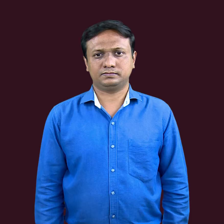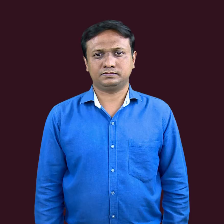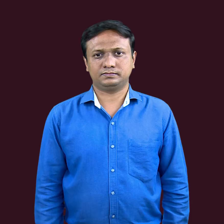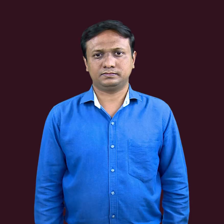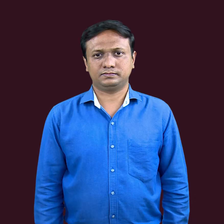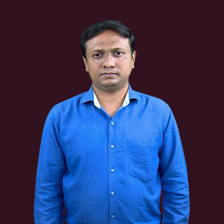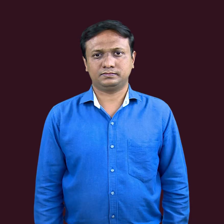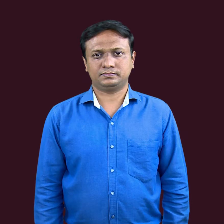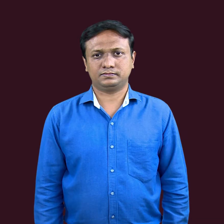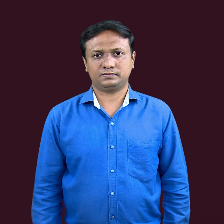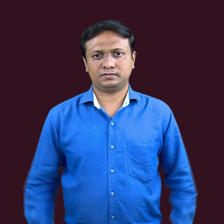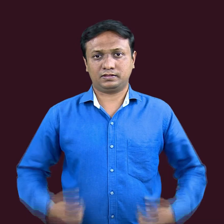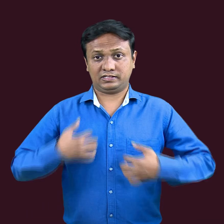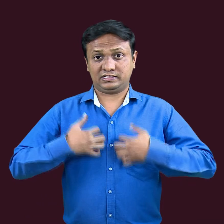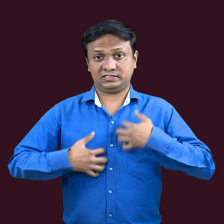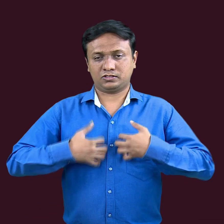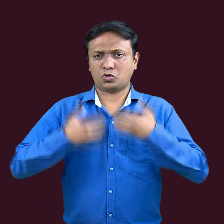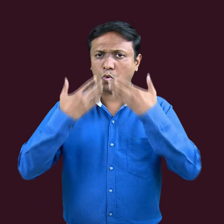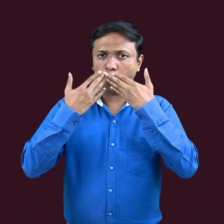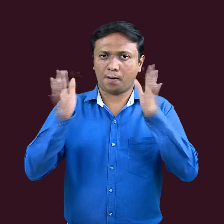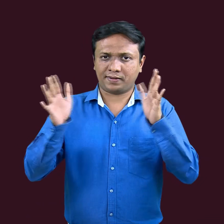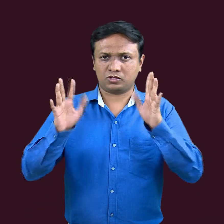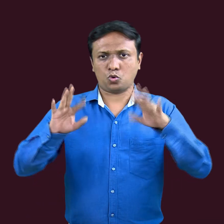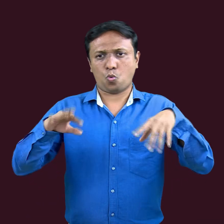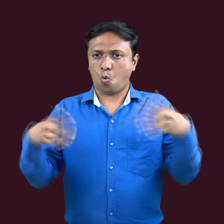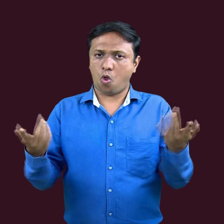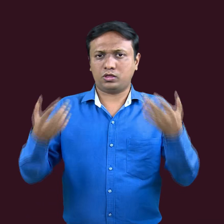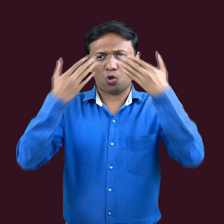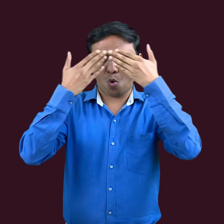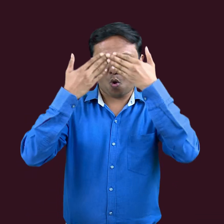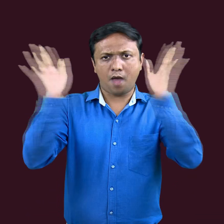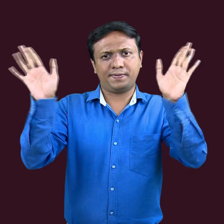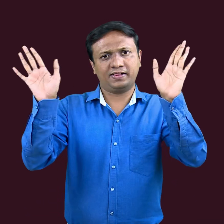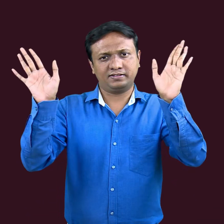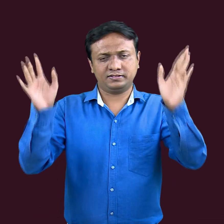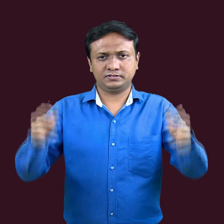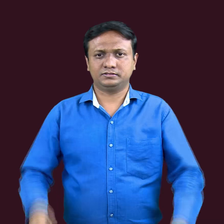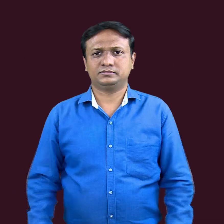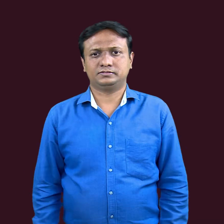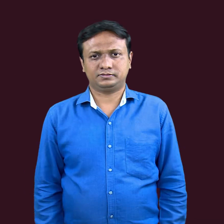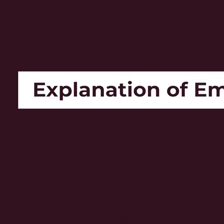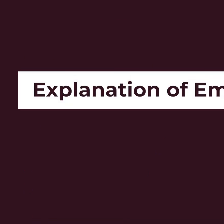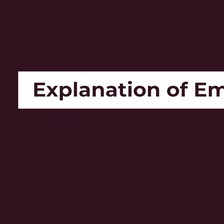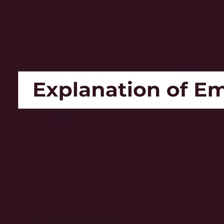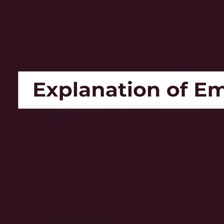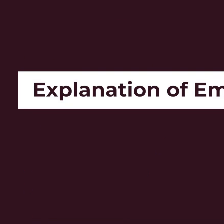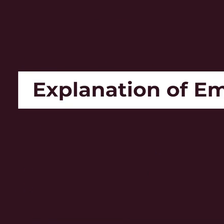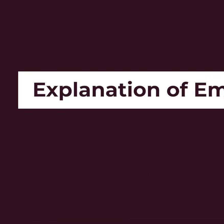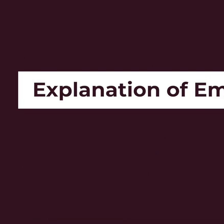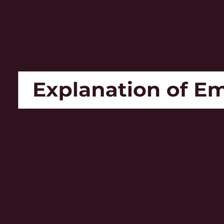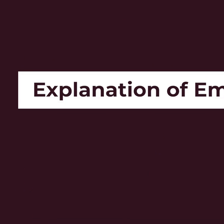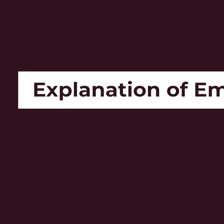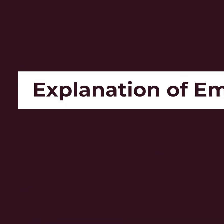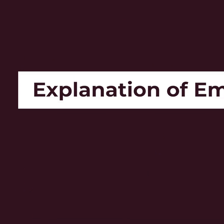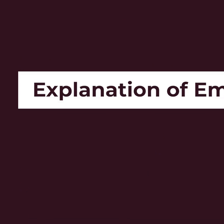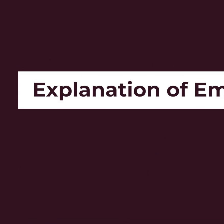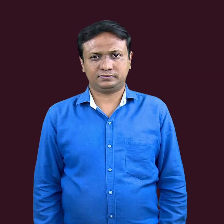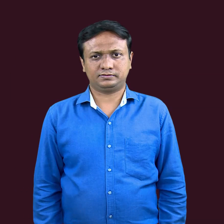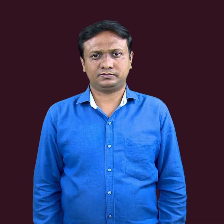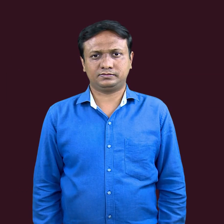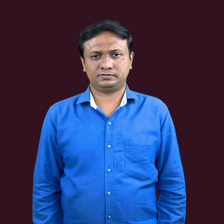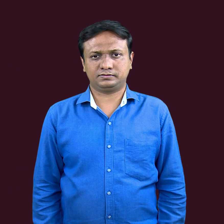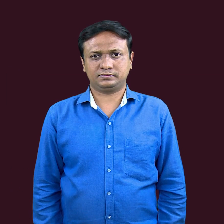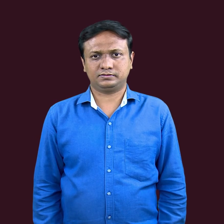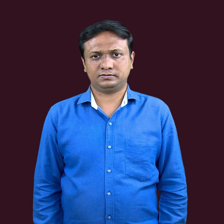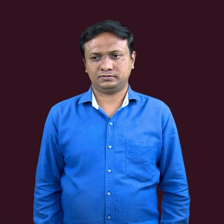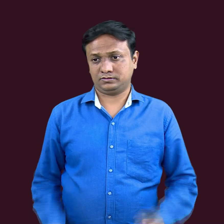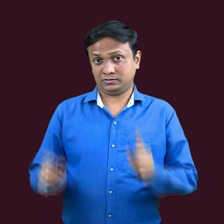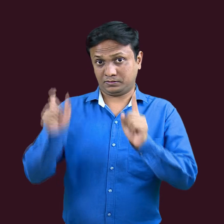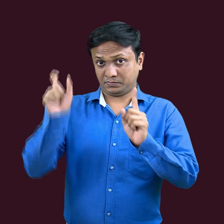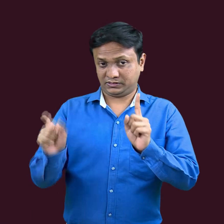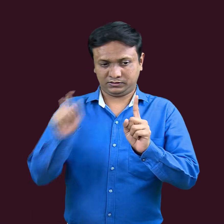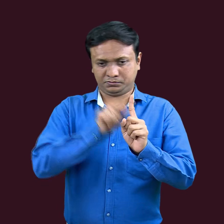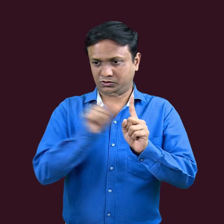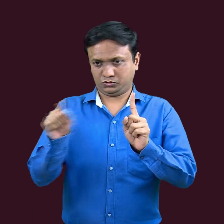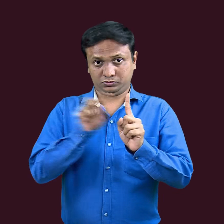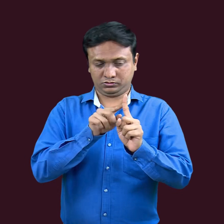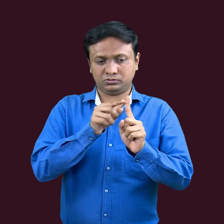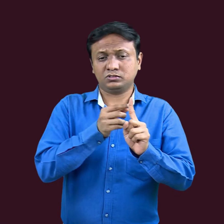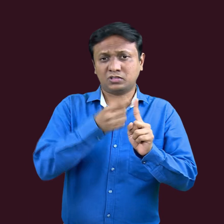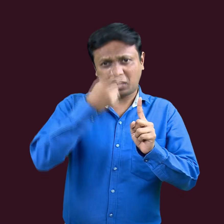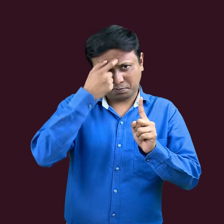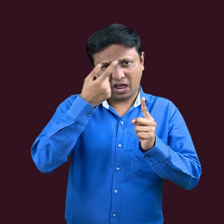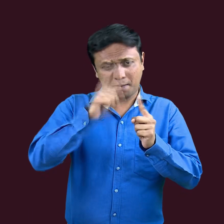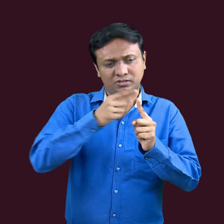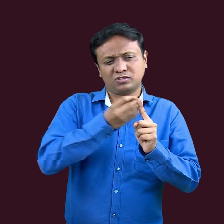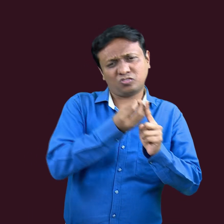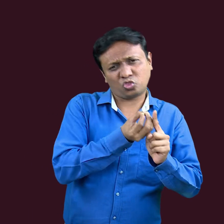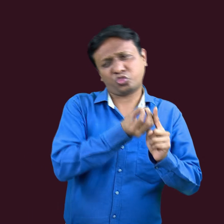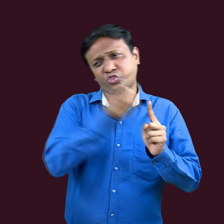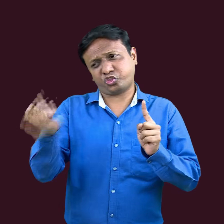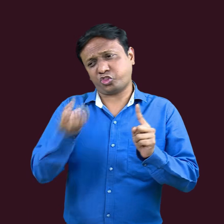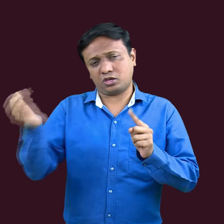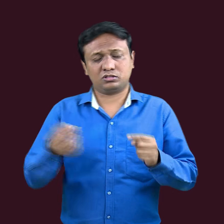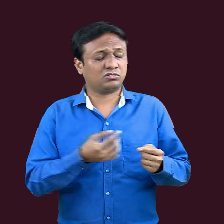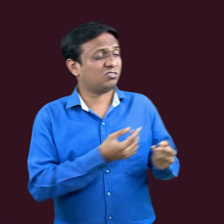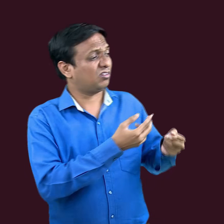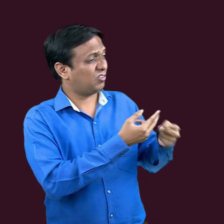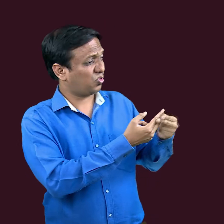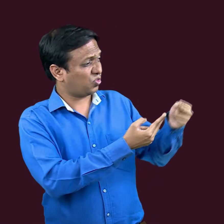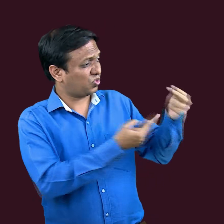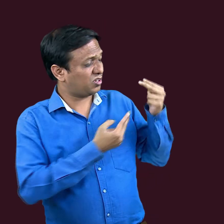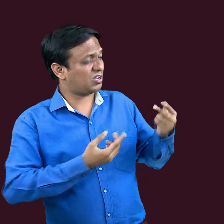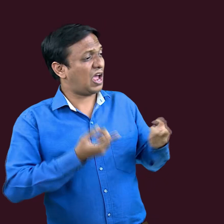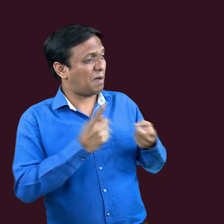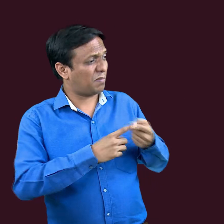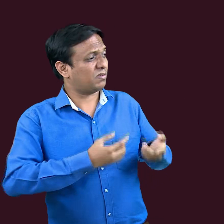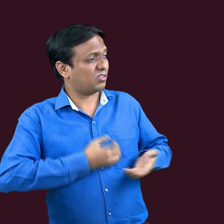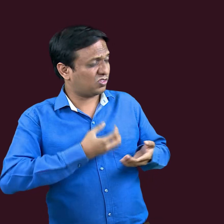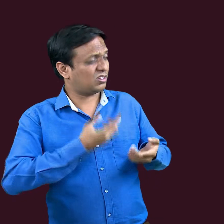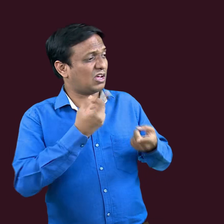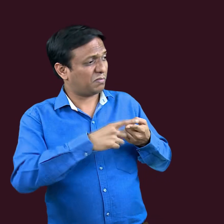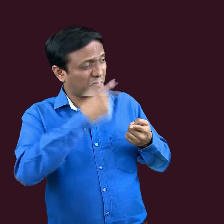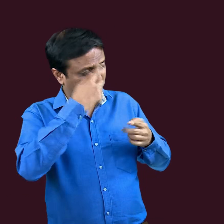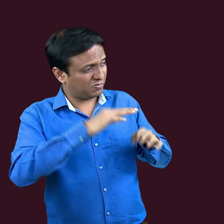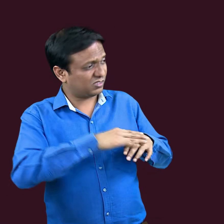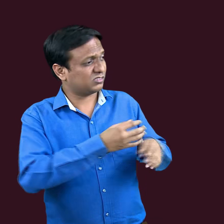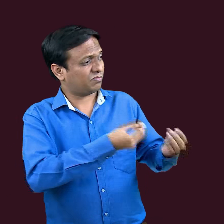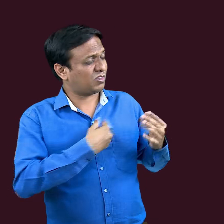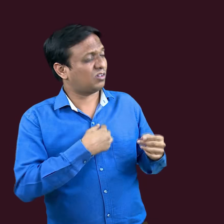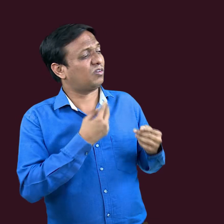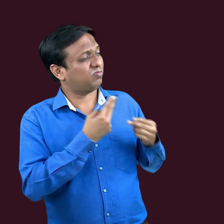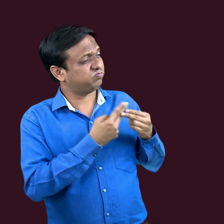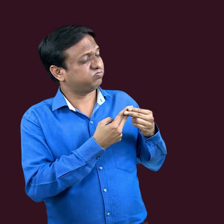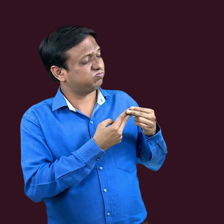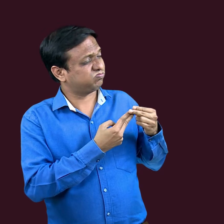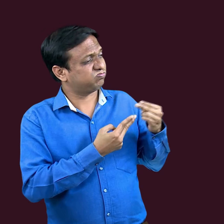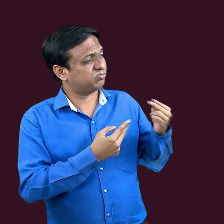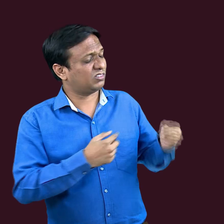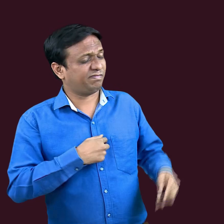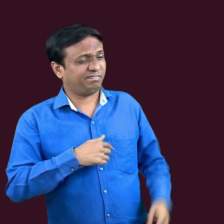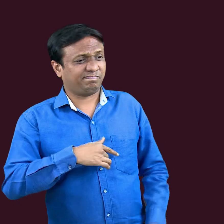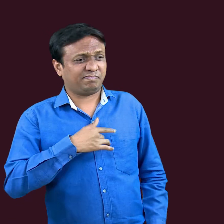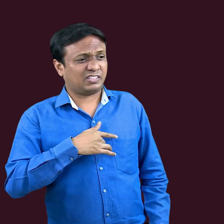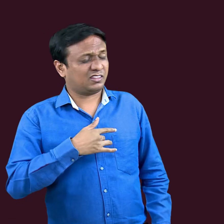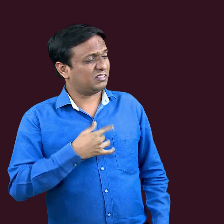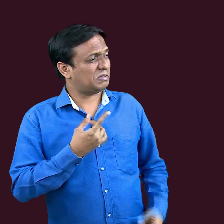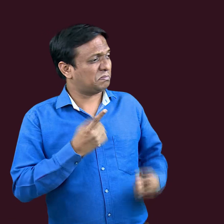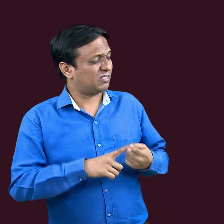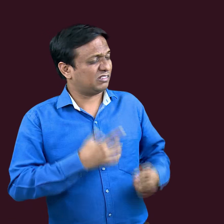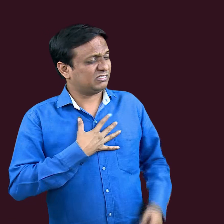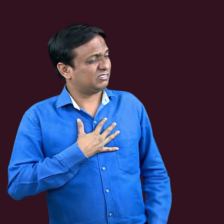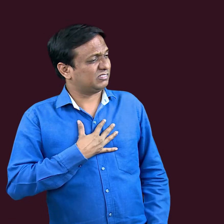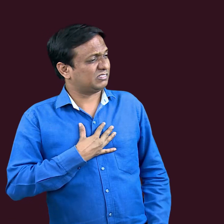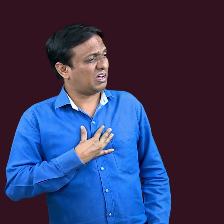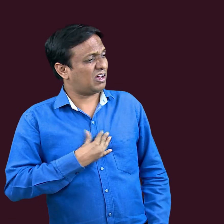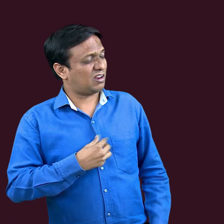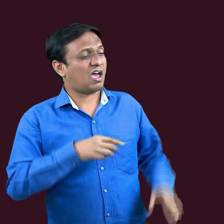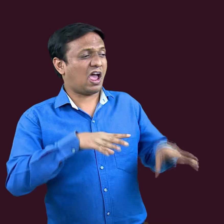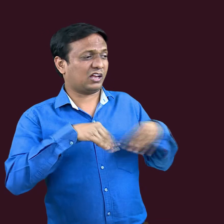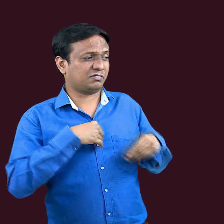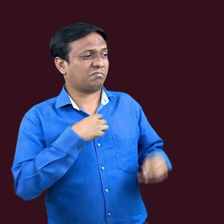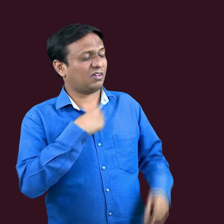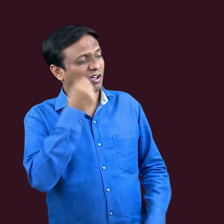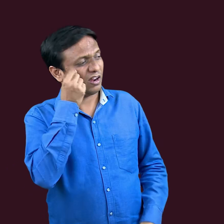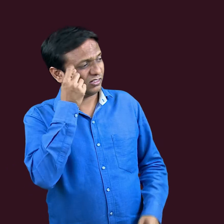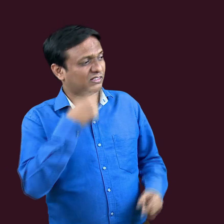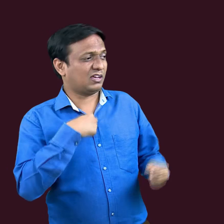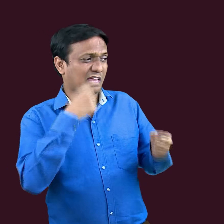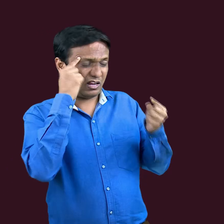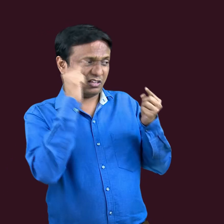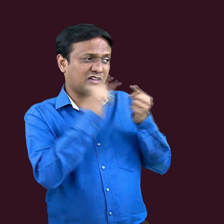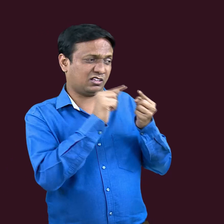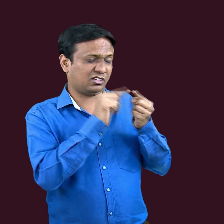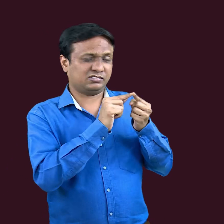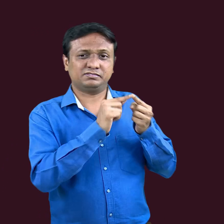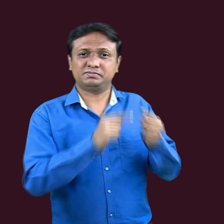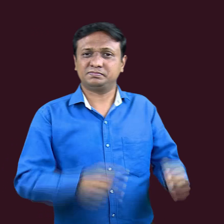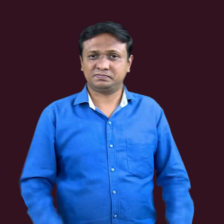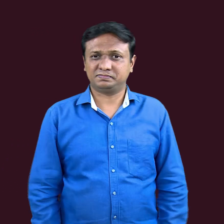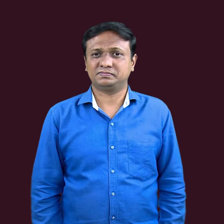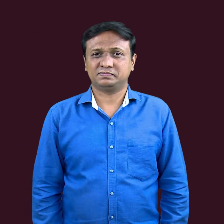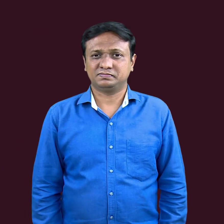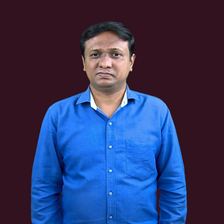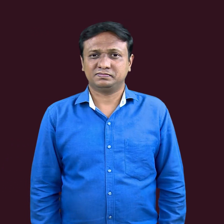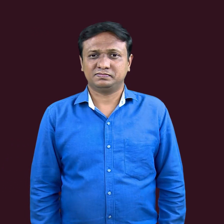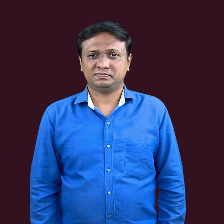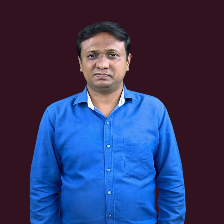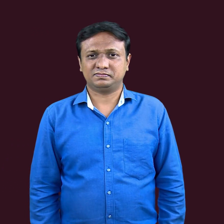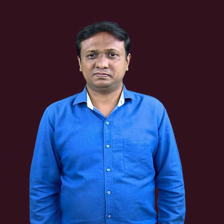Emotionally vulnerable